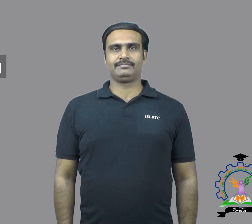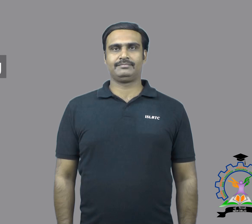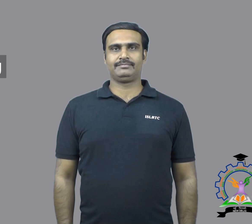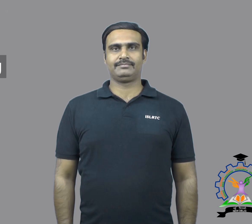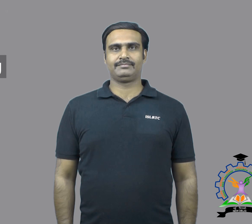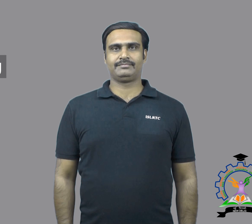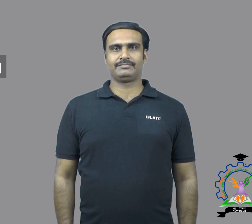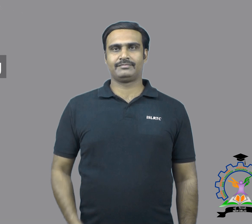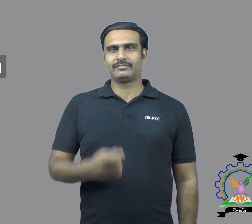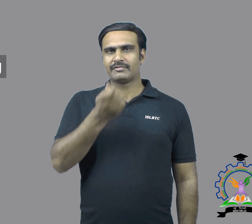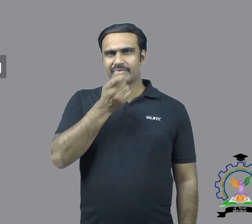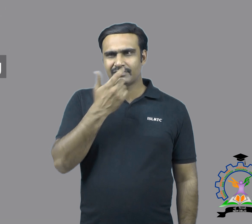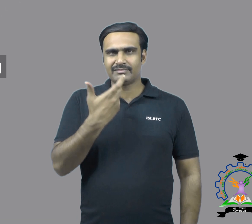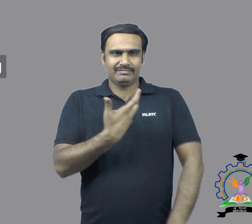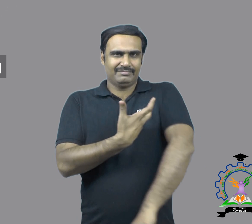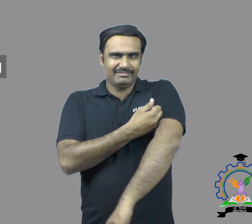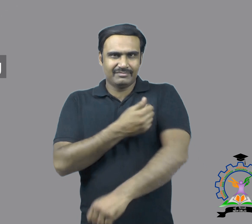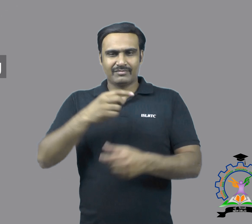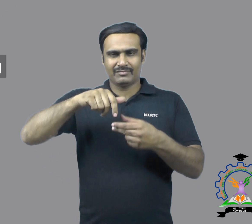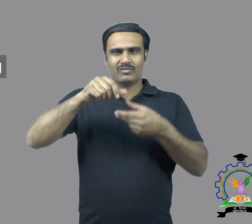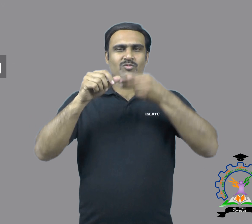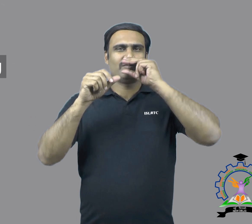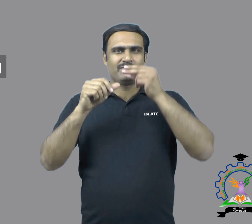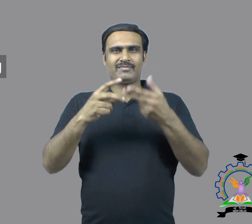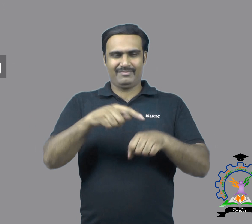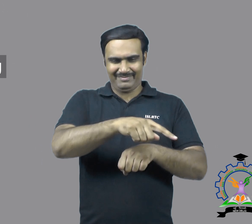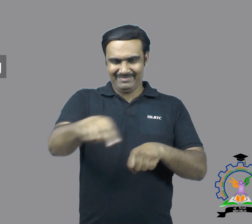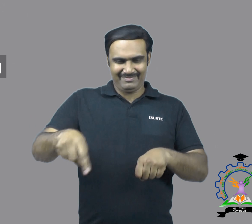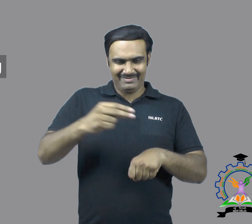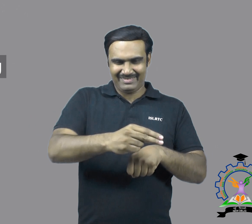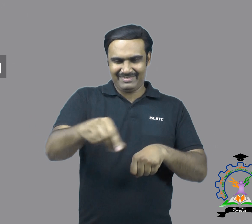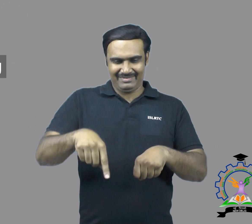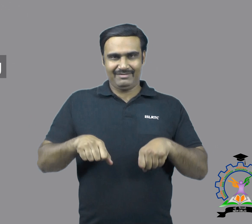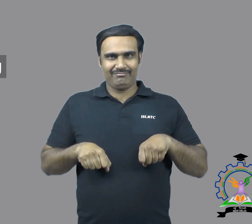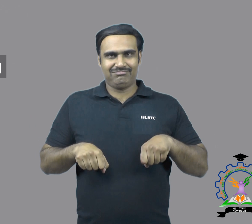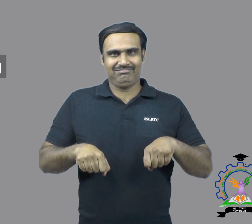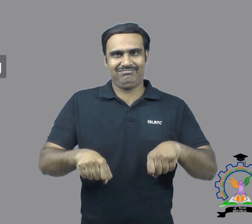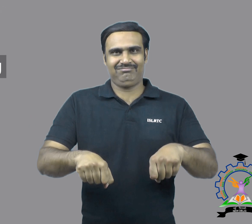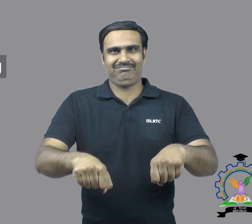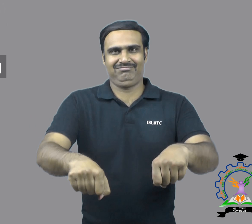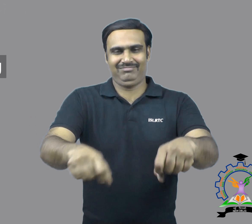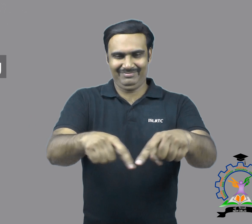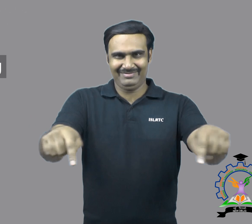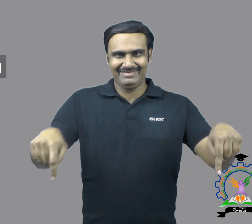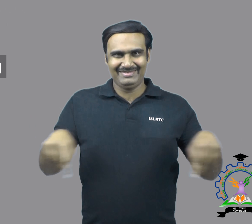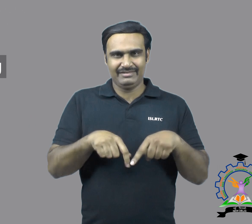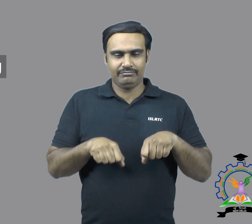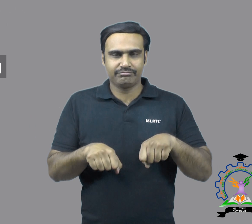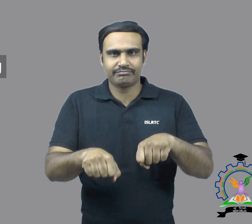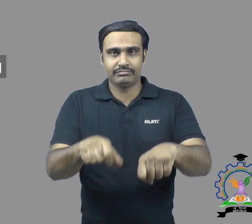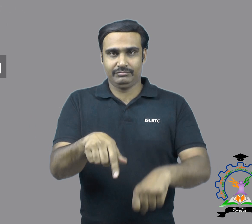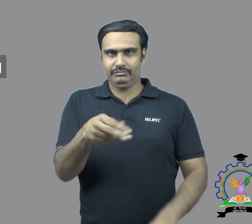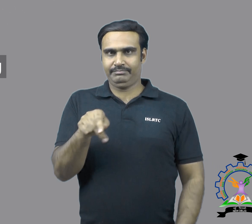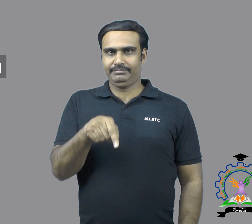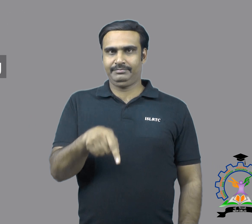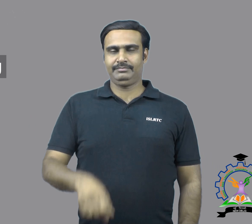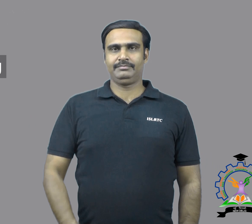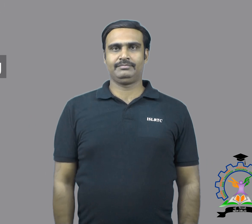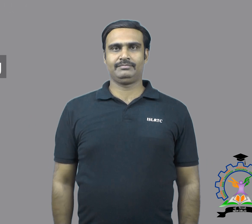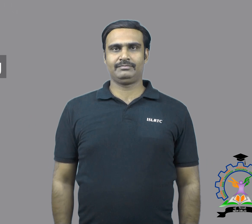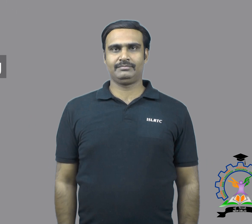Trolley Medicinedrug